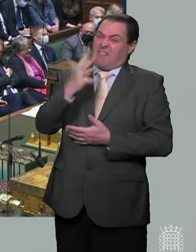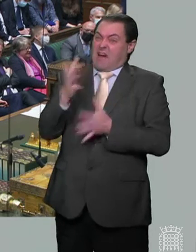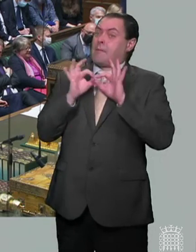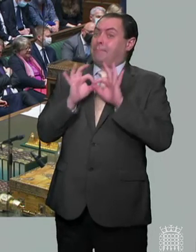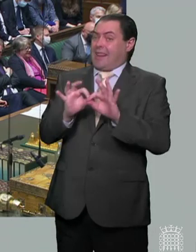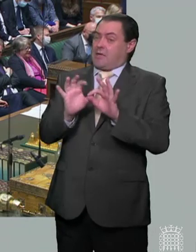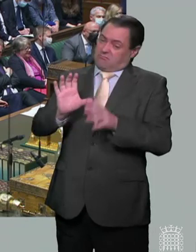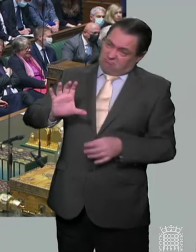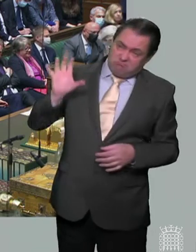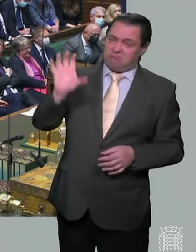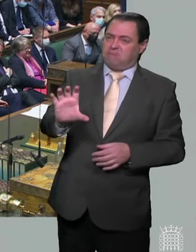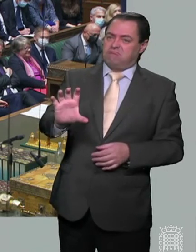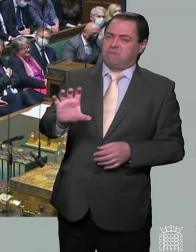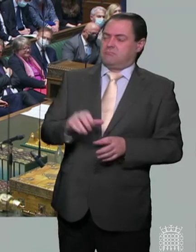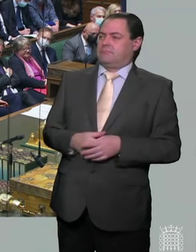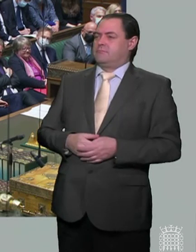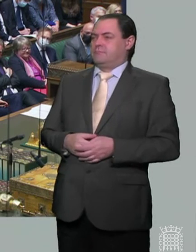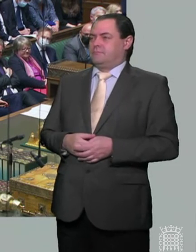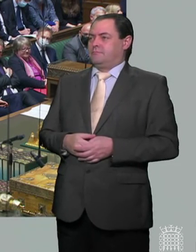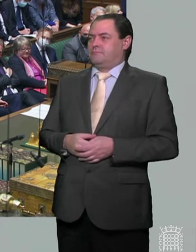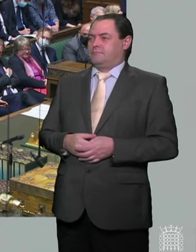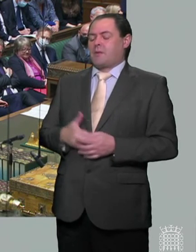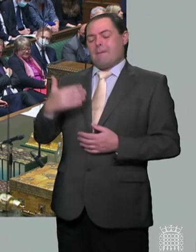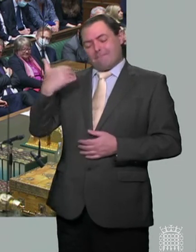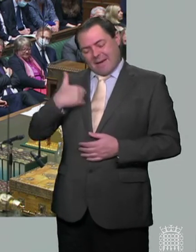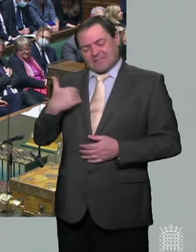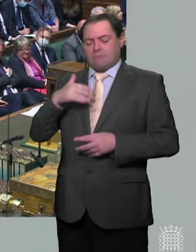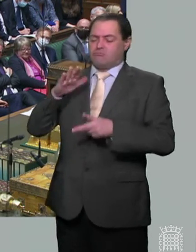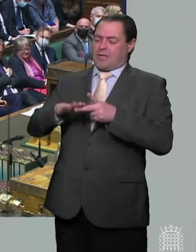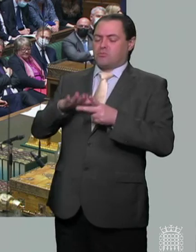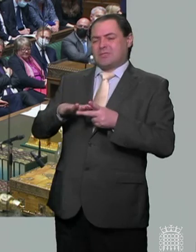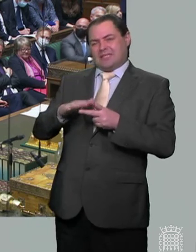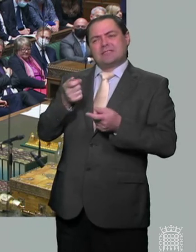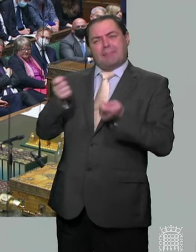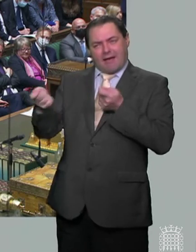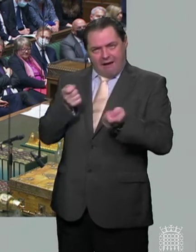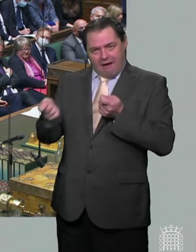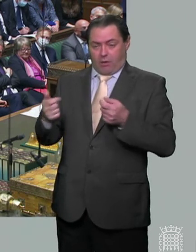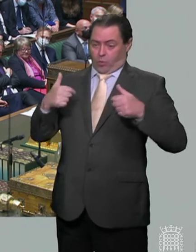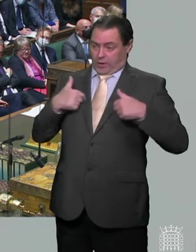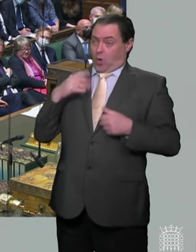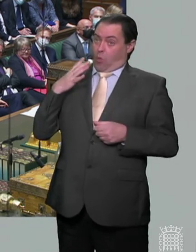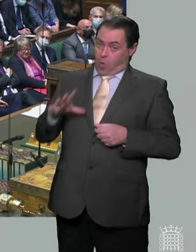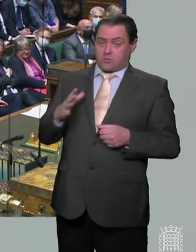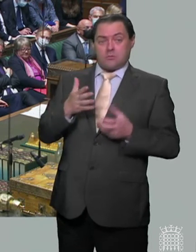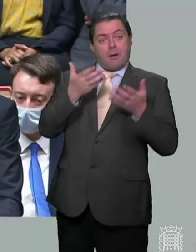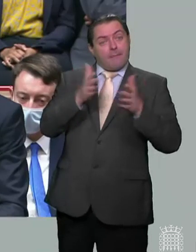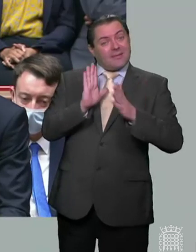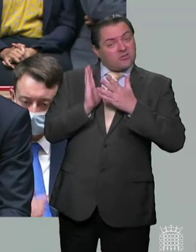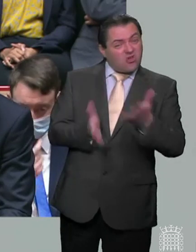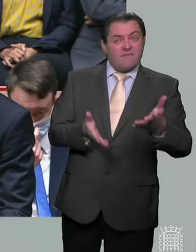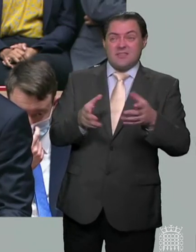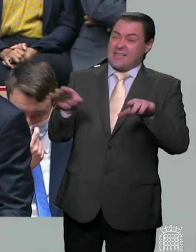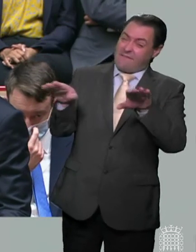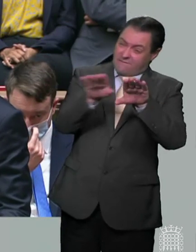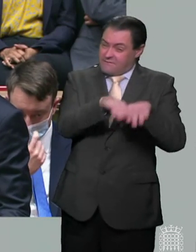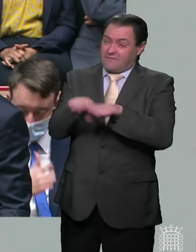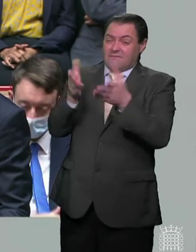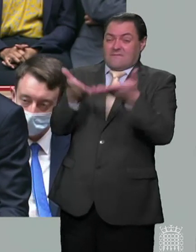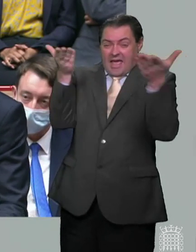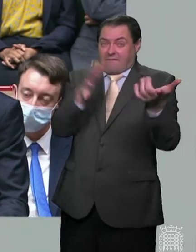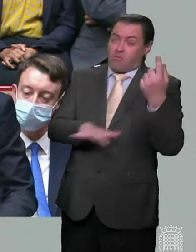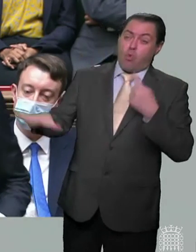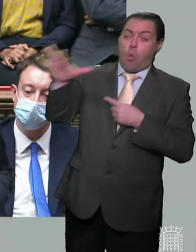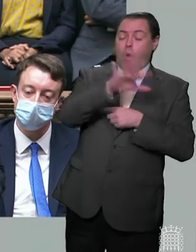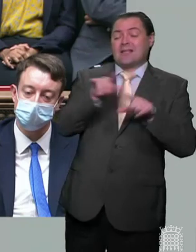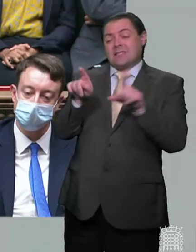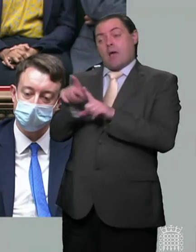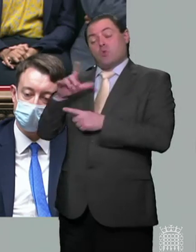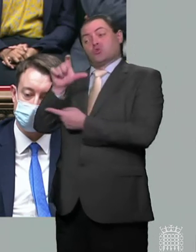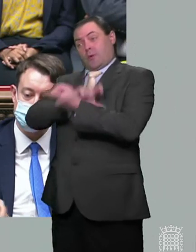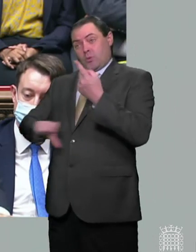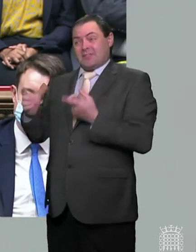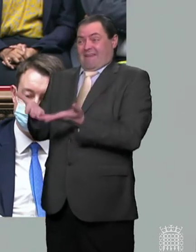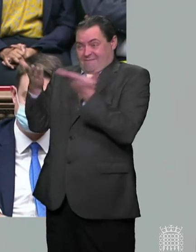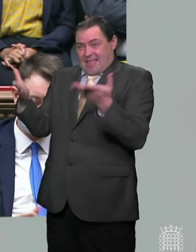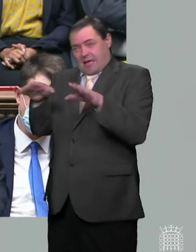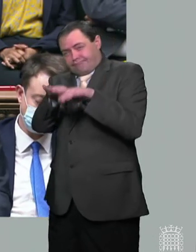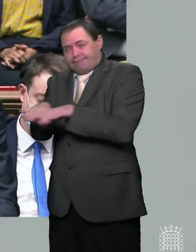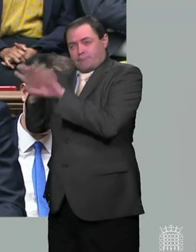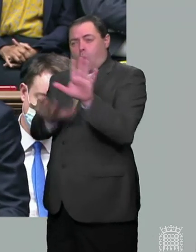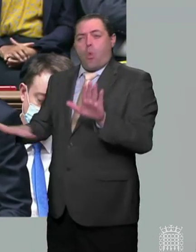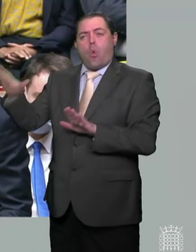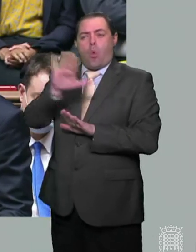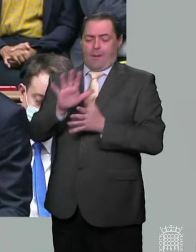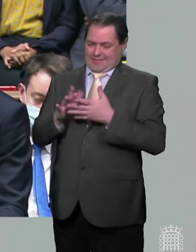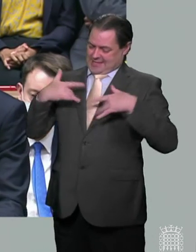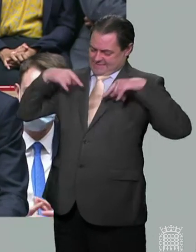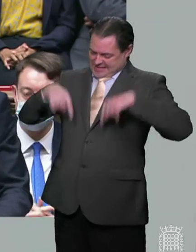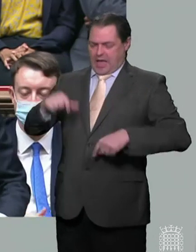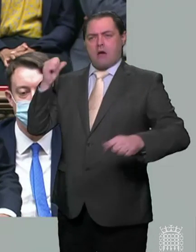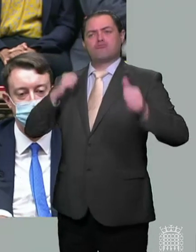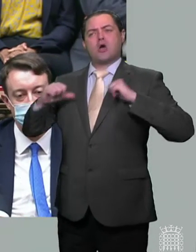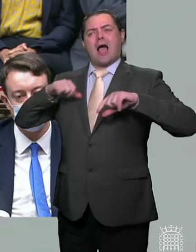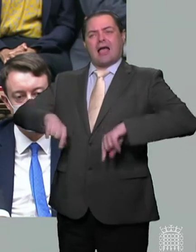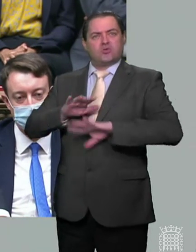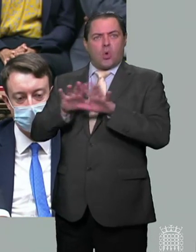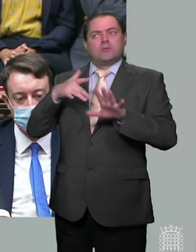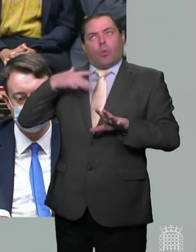As we level up public services, we are also levelling up communities, restoring the pride people feel in the places they call home.